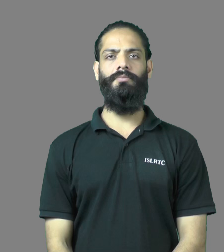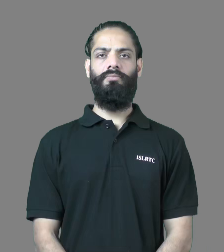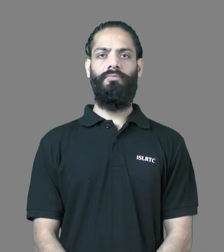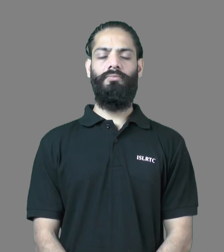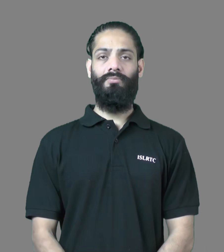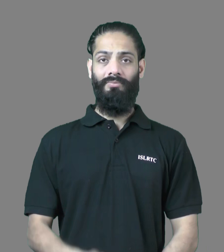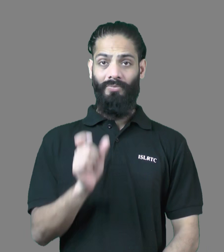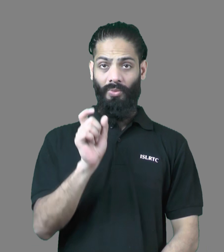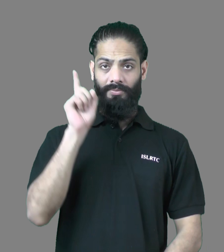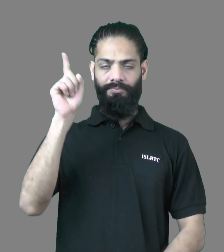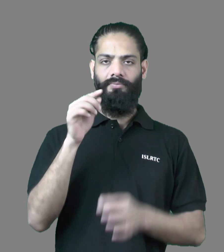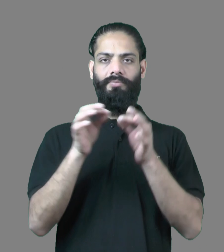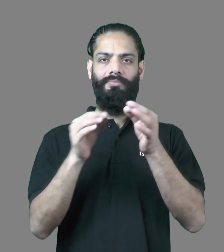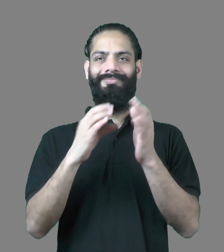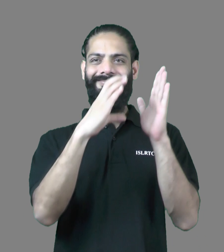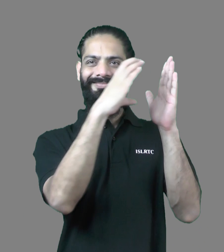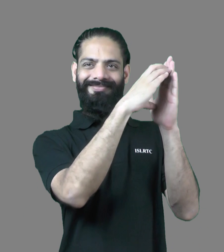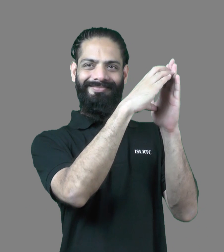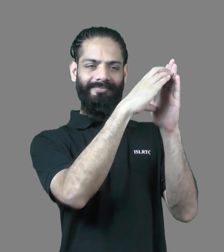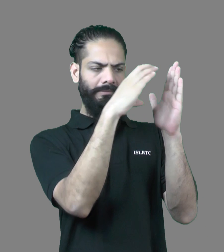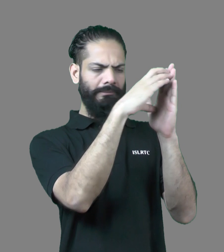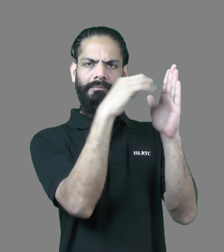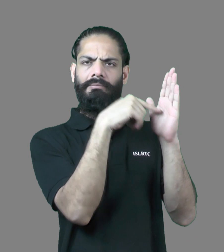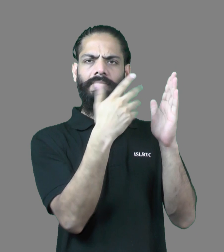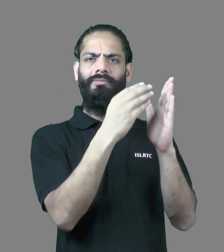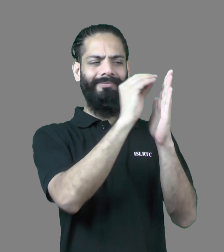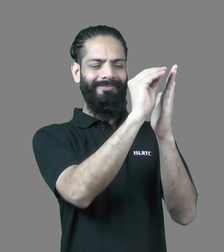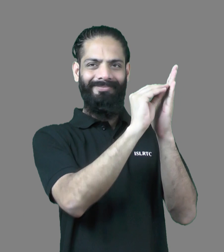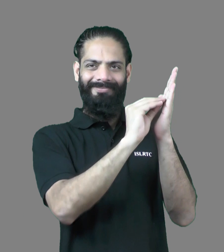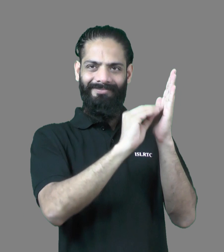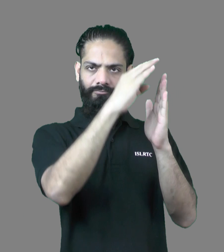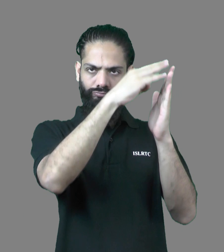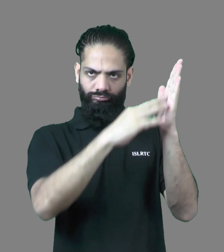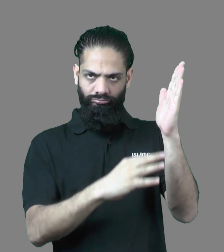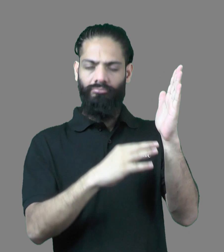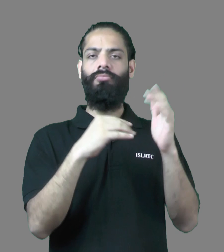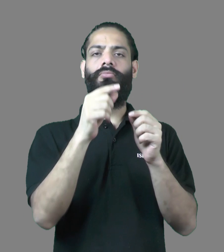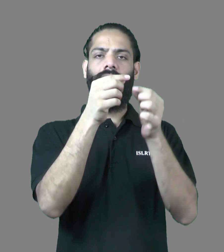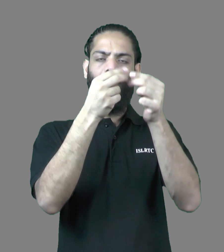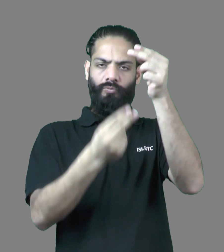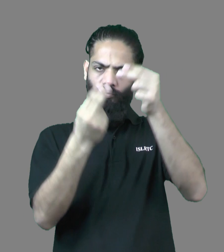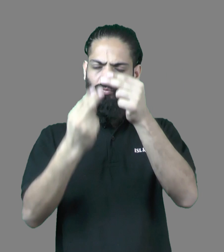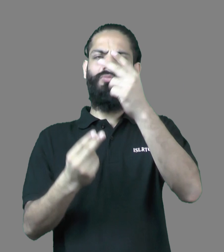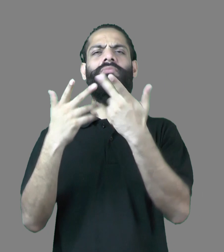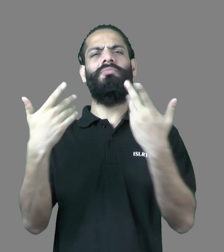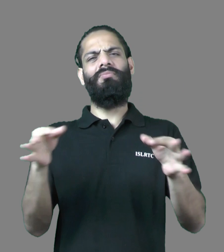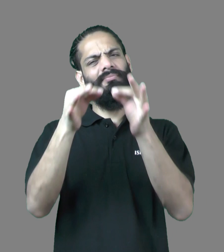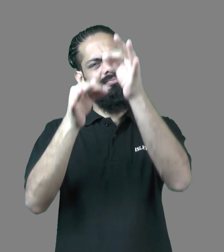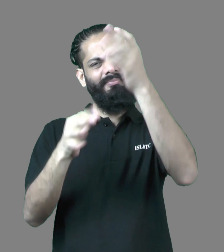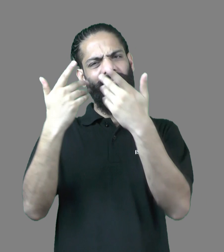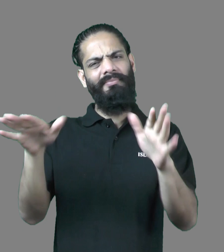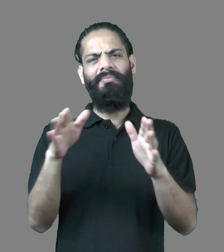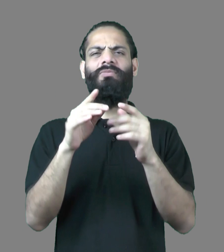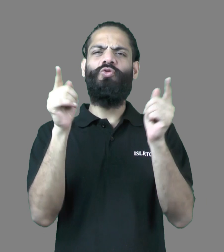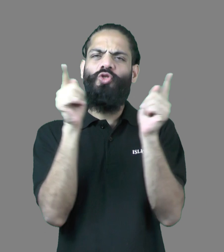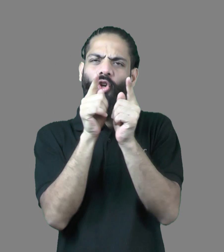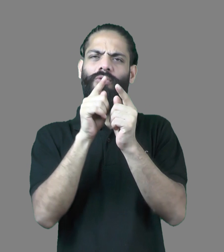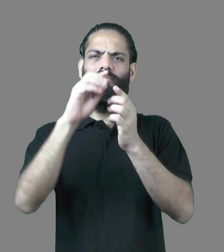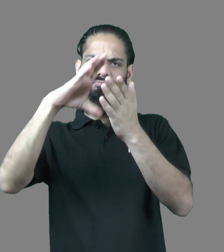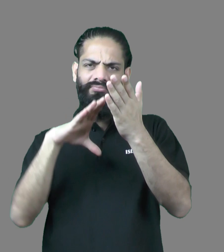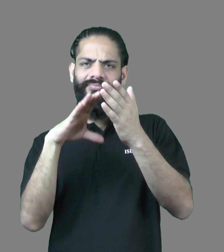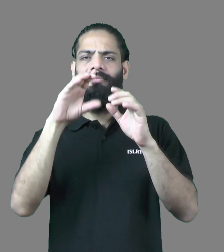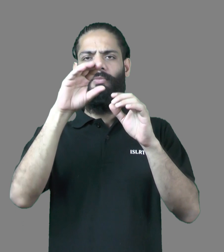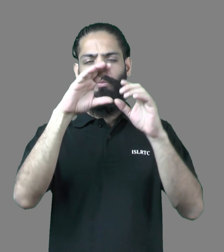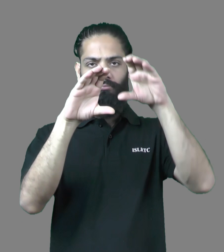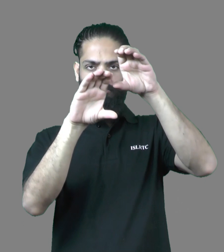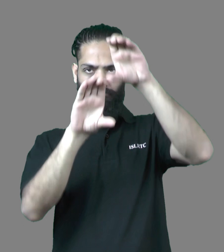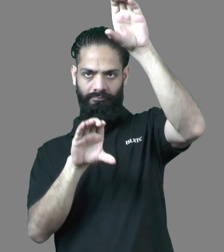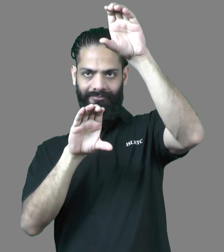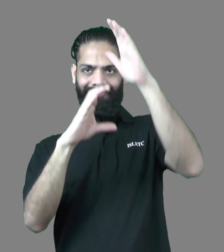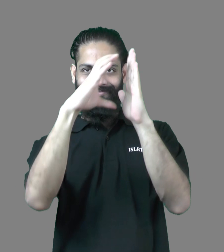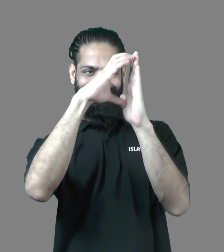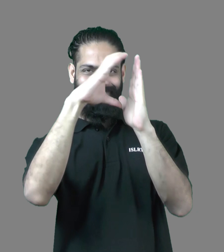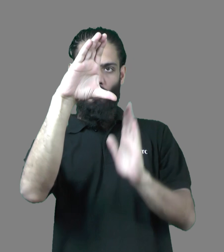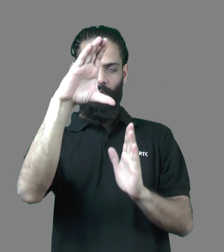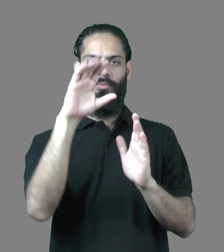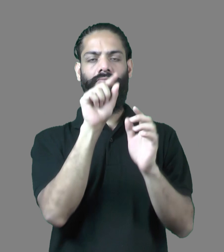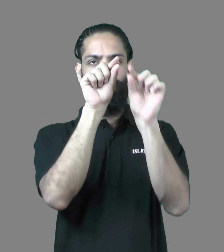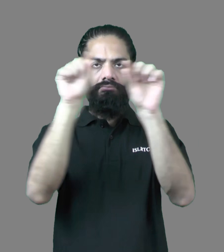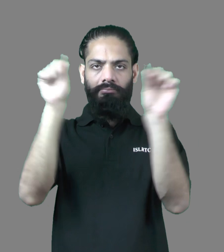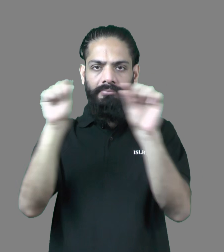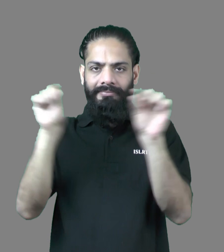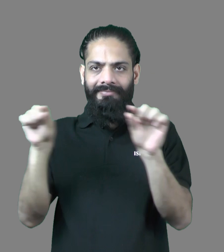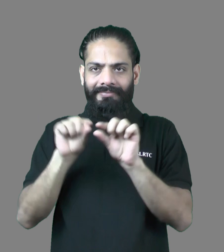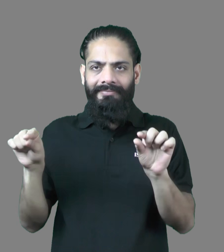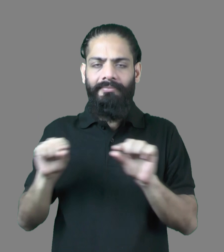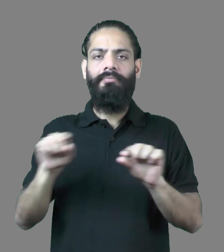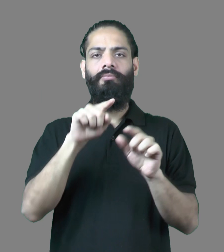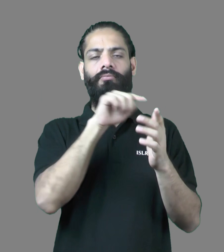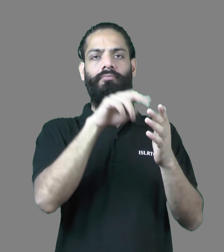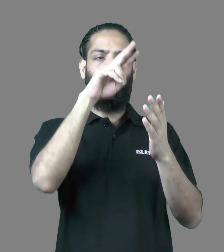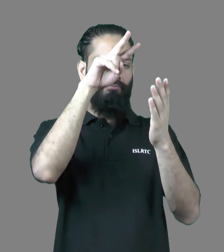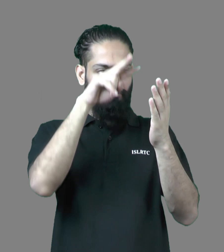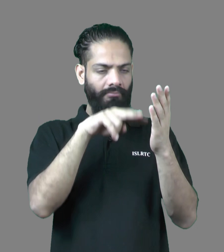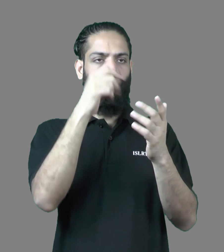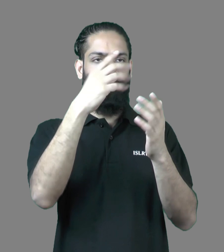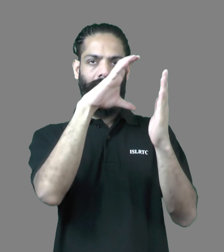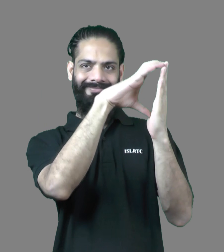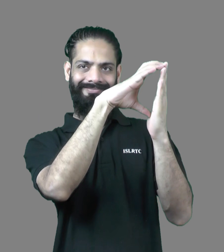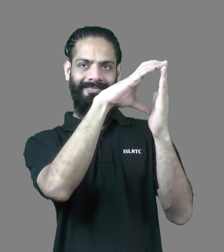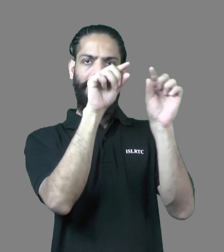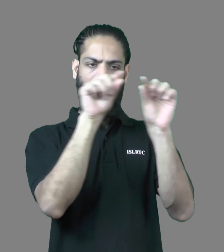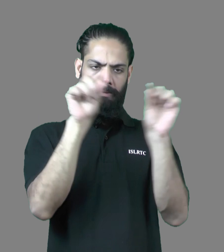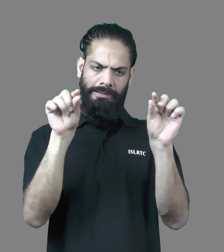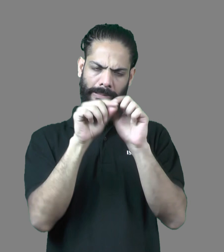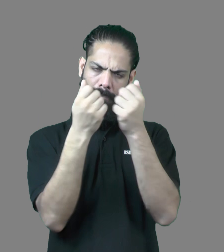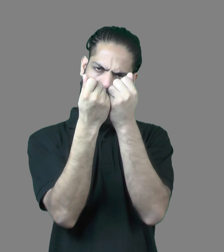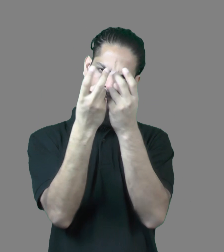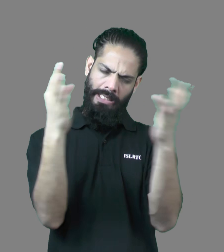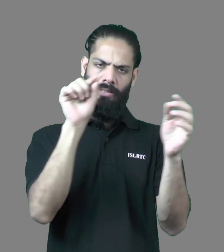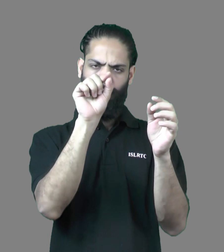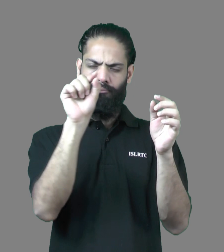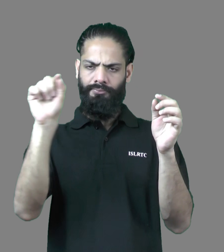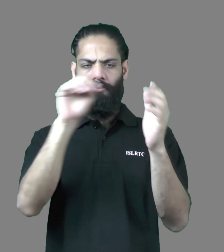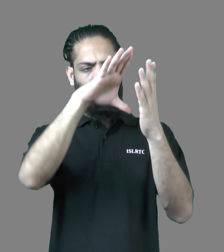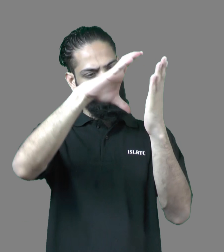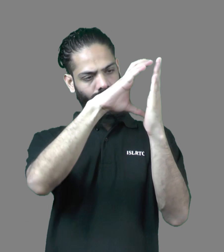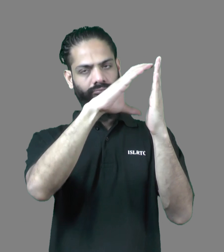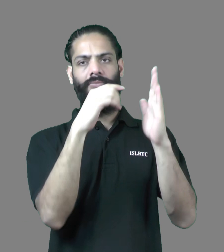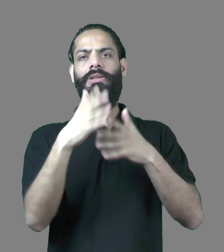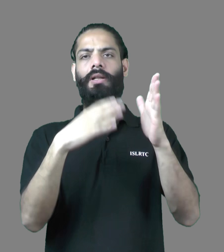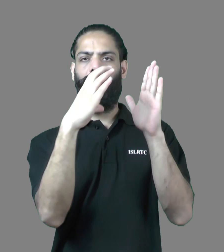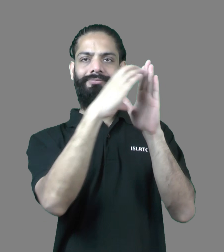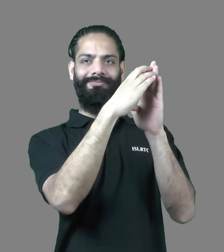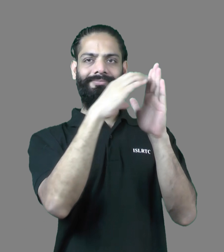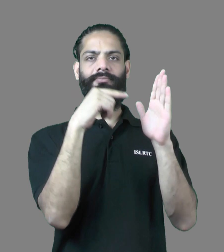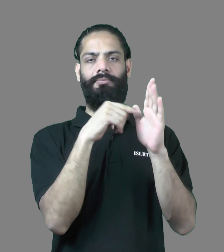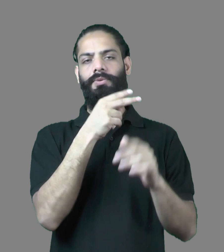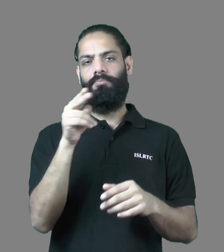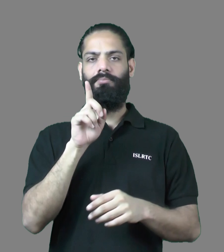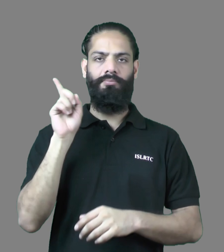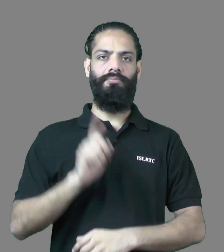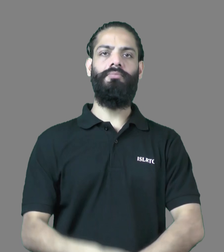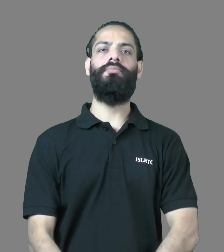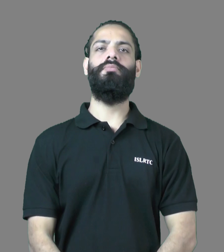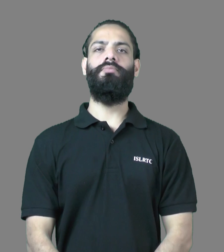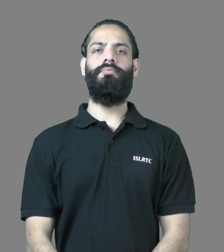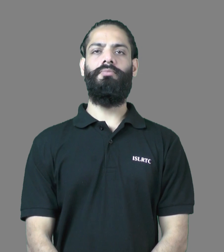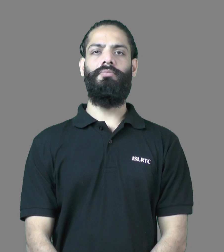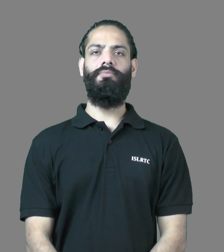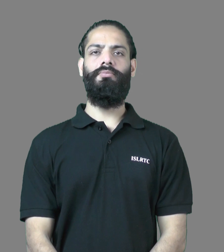Passage